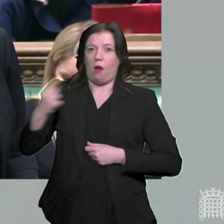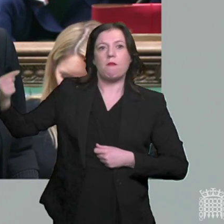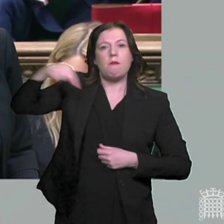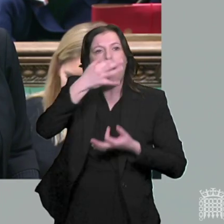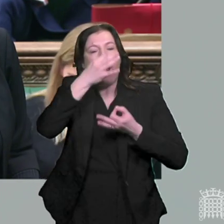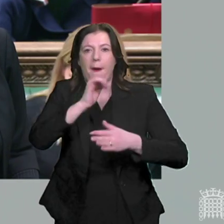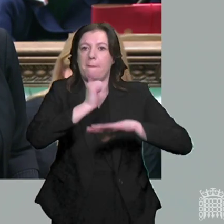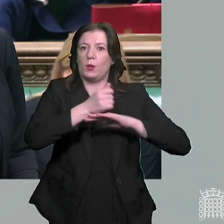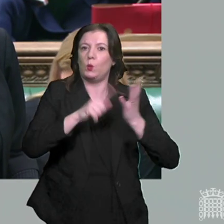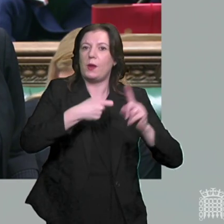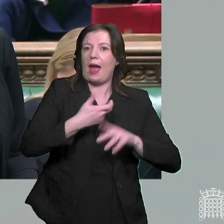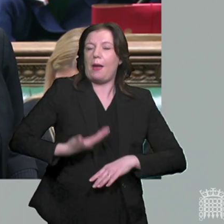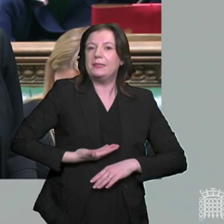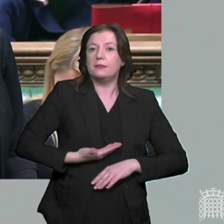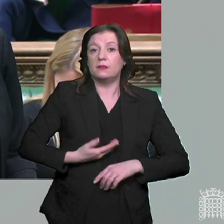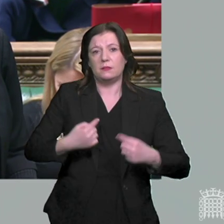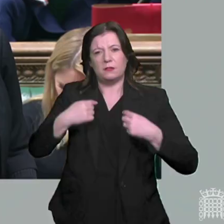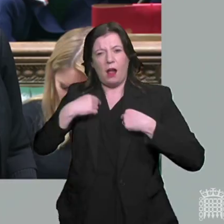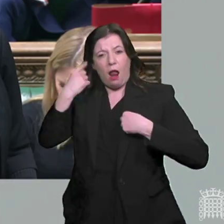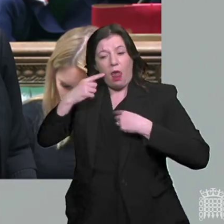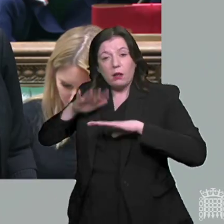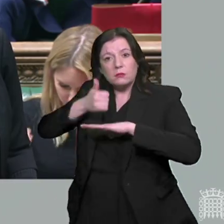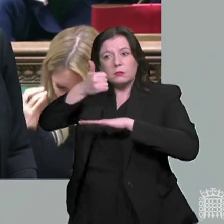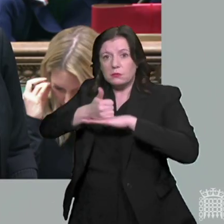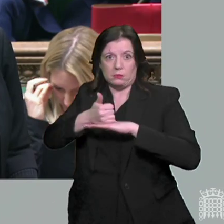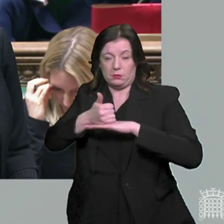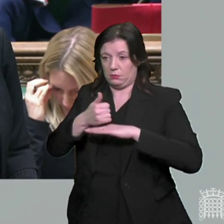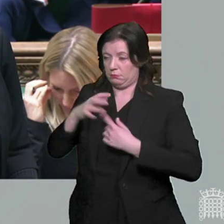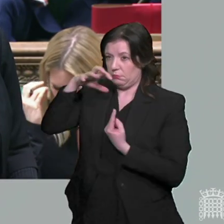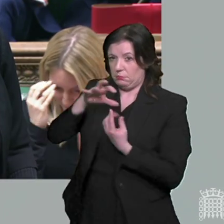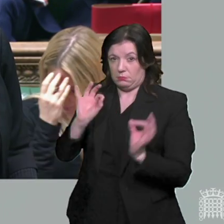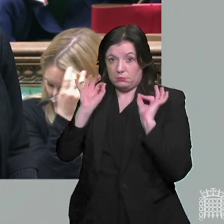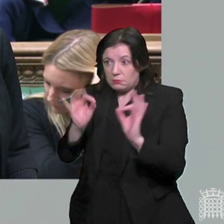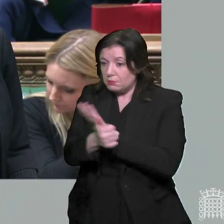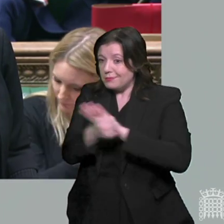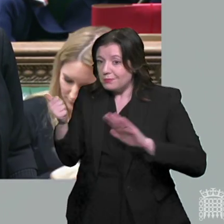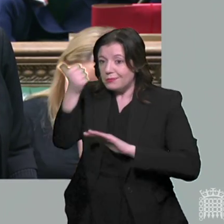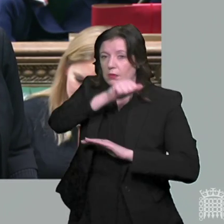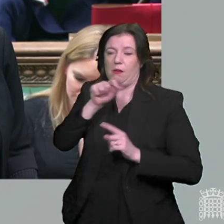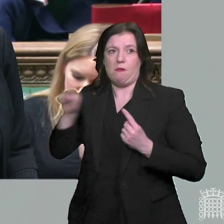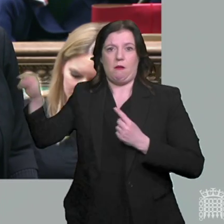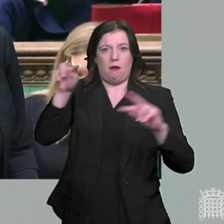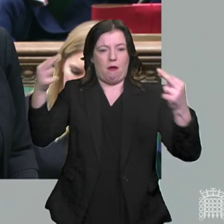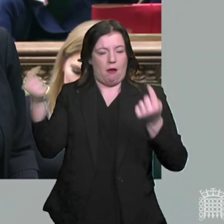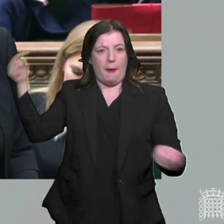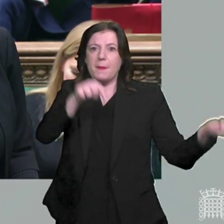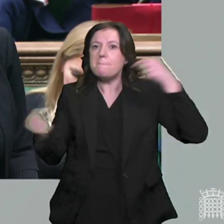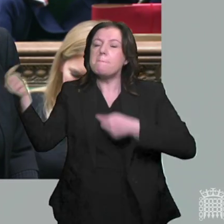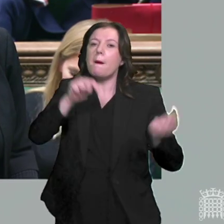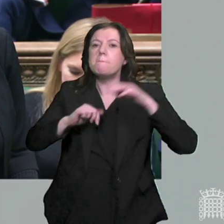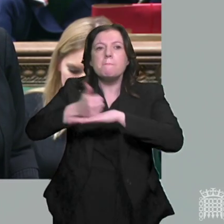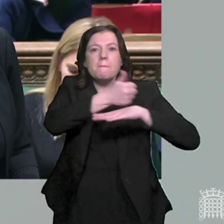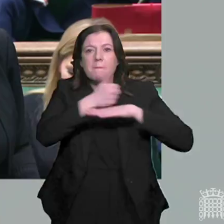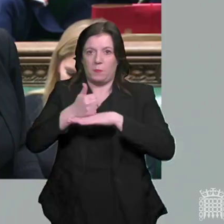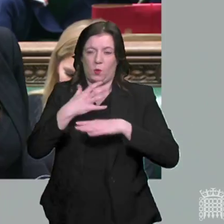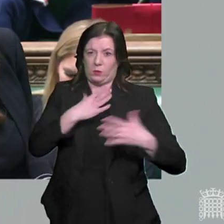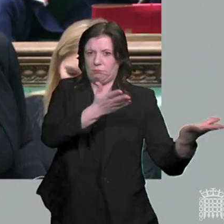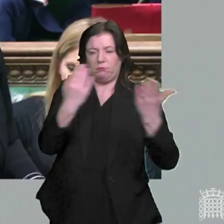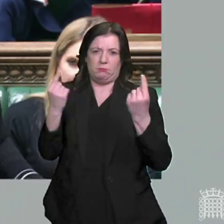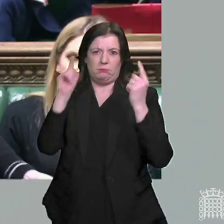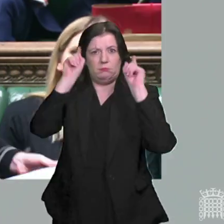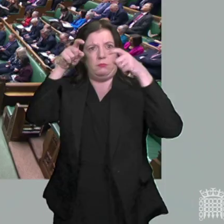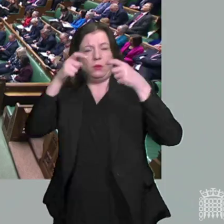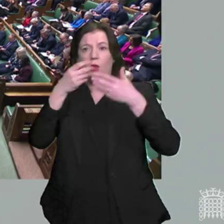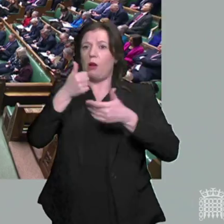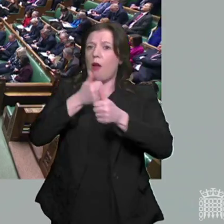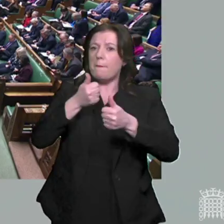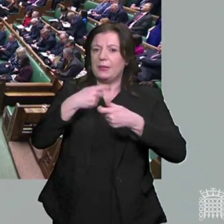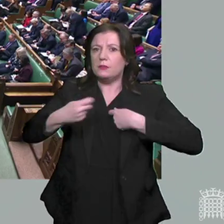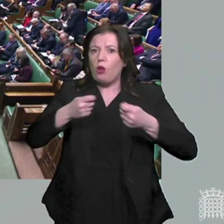The Treasury has made significant reforms to improve London as a listing destination, and we continue to engage with sectors to secure the most innovative companies in the UK stock exchange.